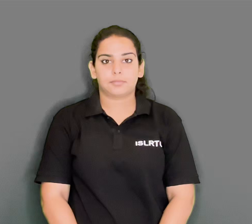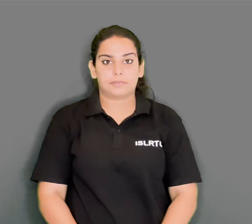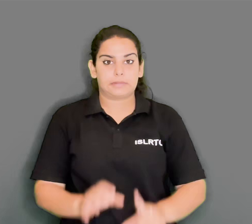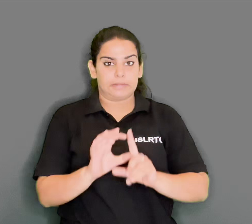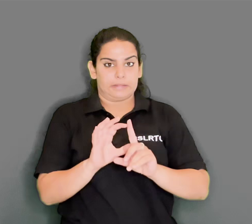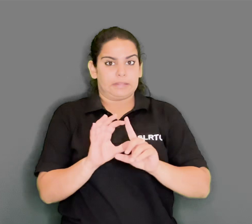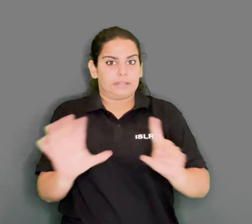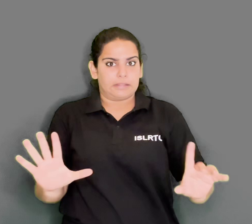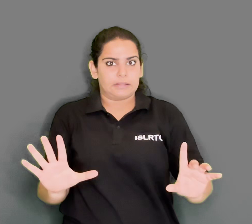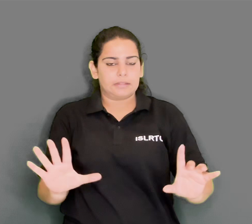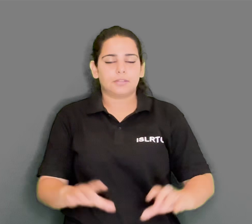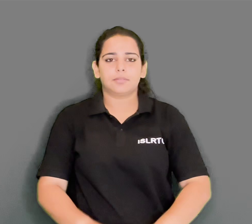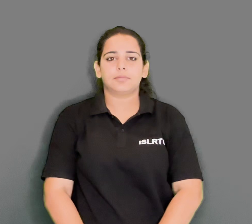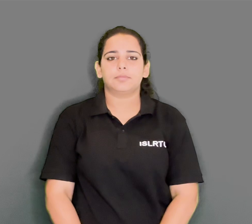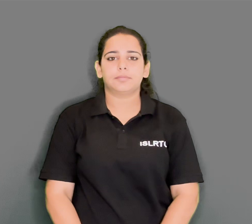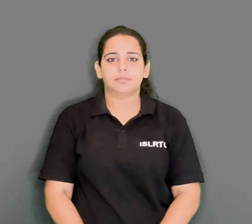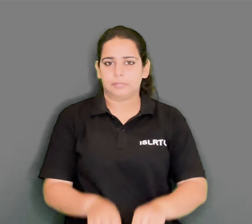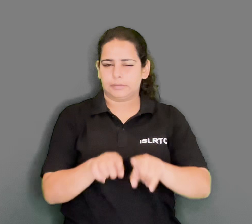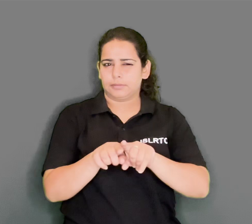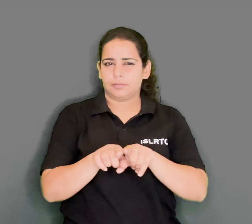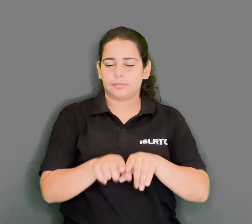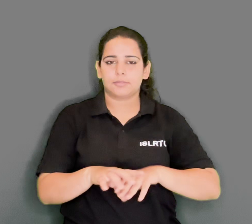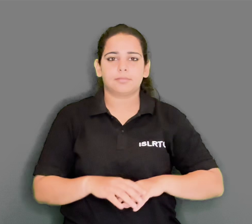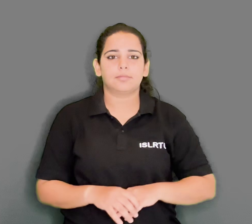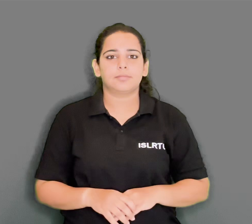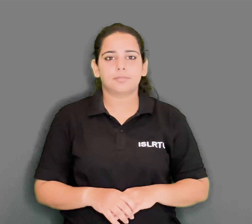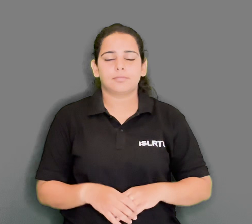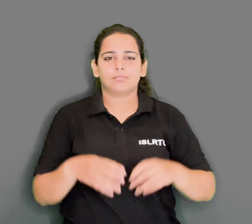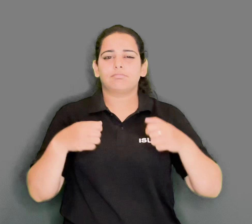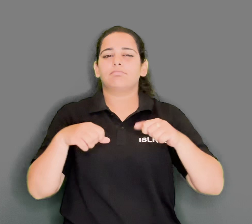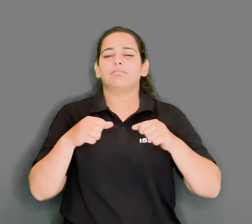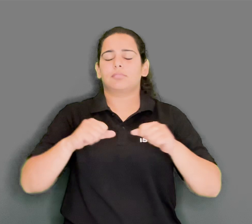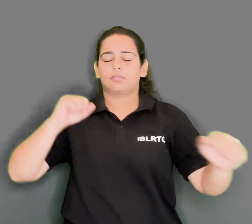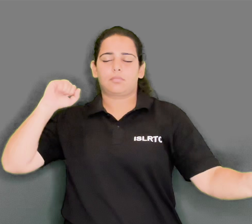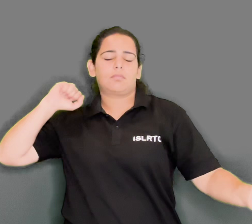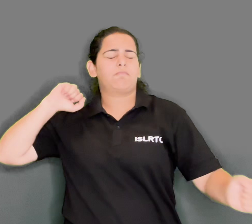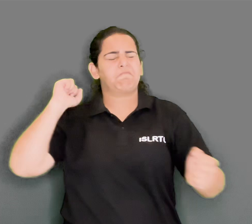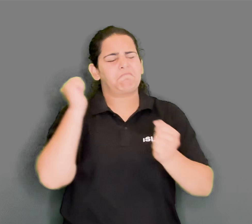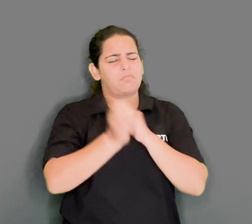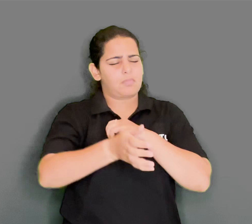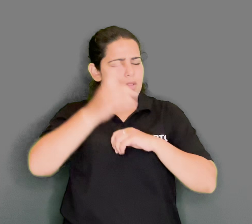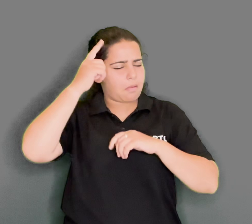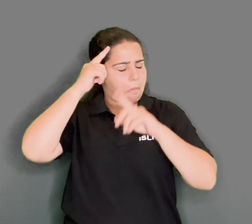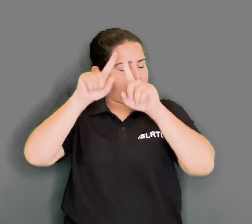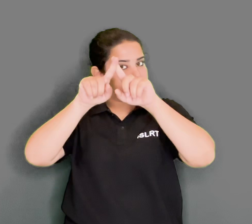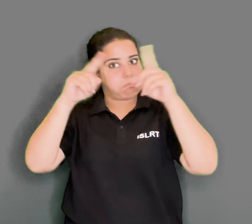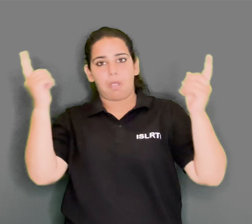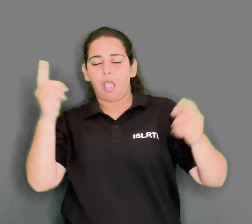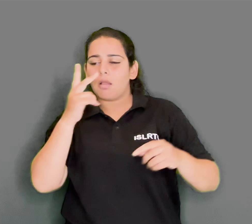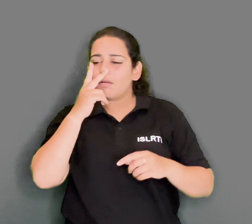Dangerous Able or likely to cause harm or injury